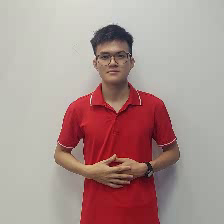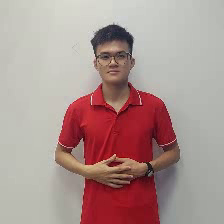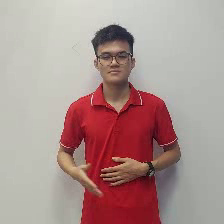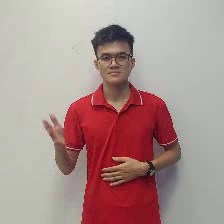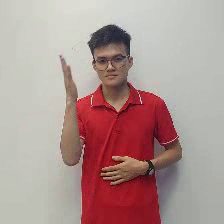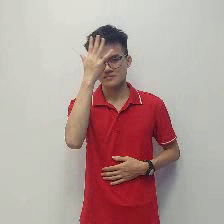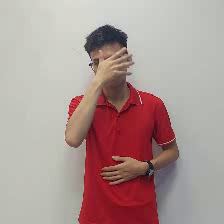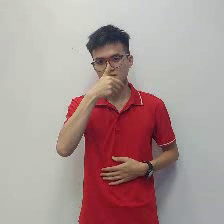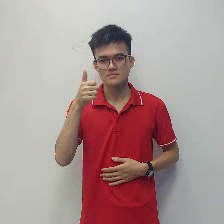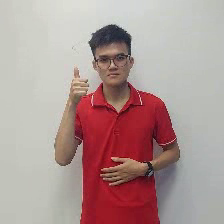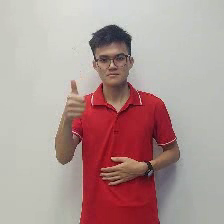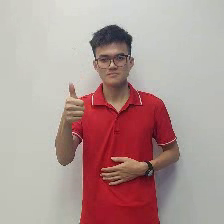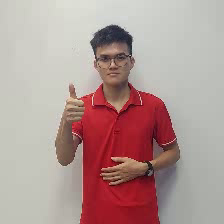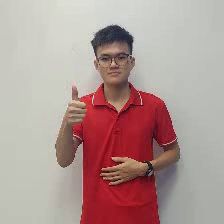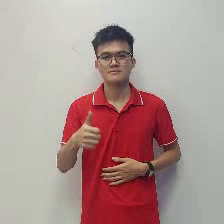Đẹp